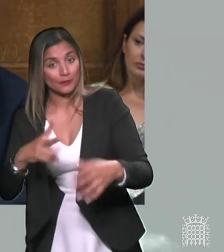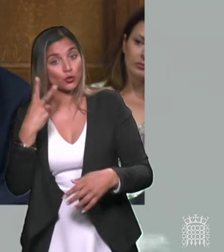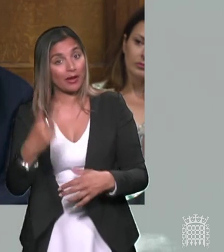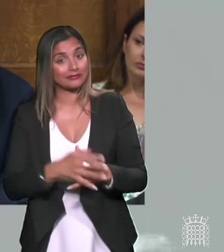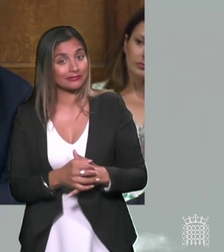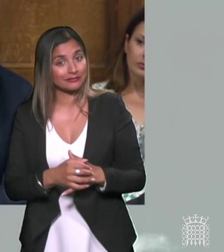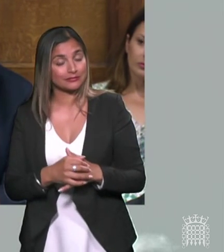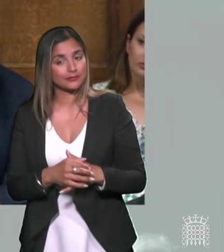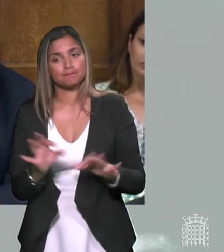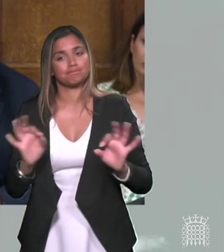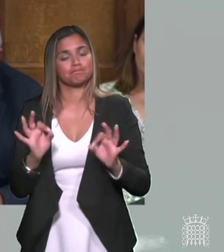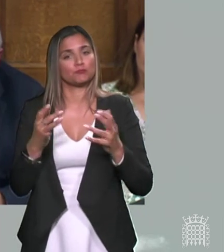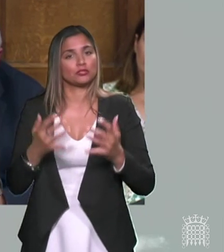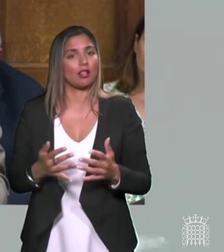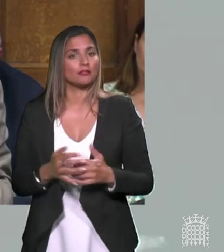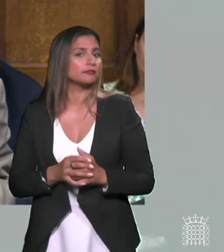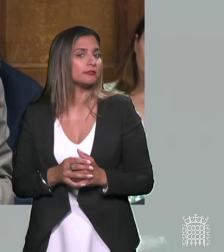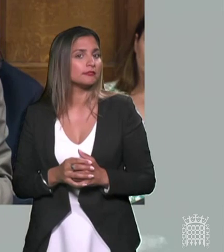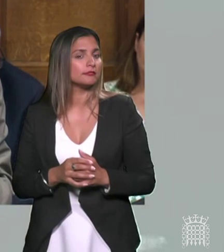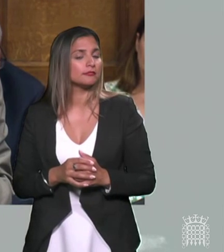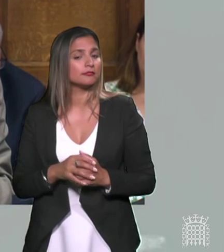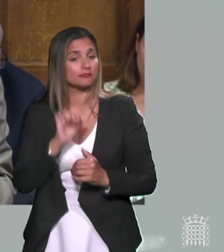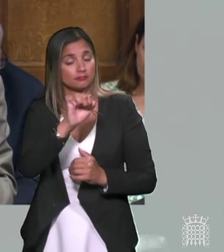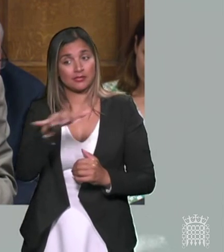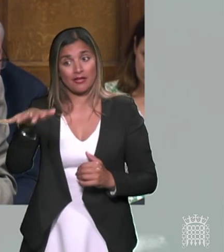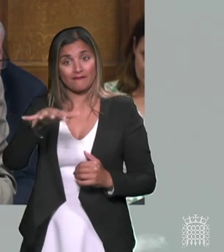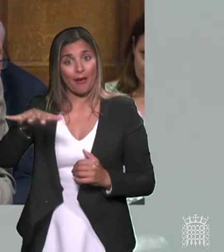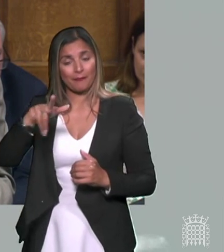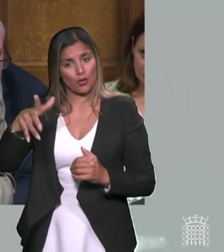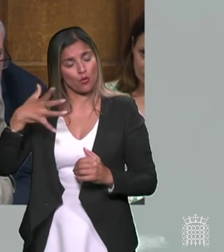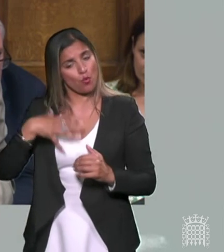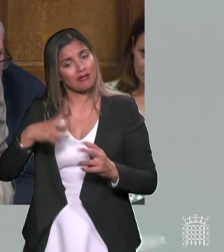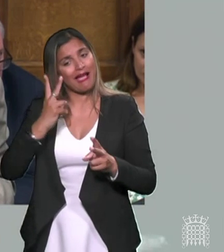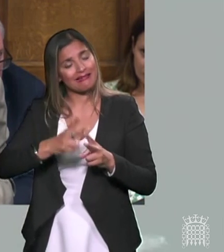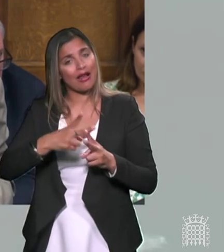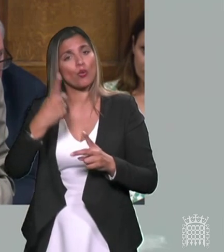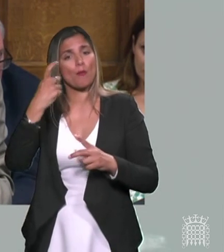Those who survived, and the families of the bereaved, are calling for a further investigation.